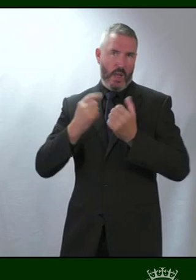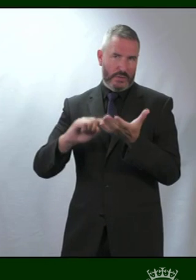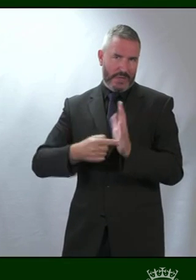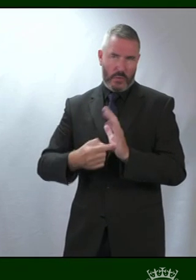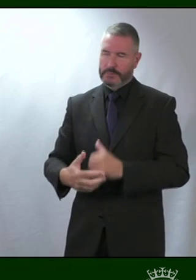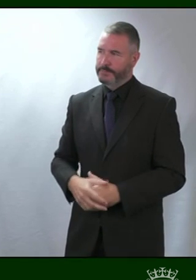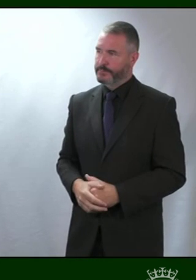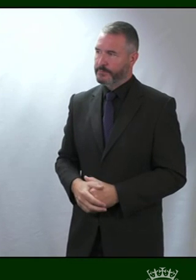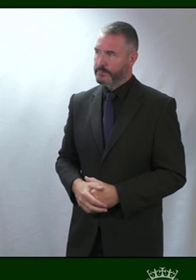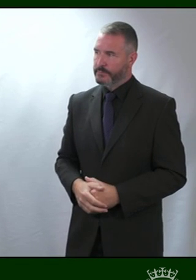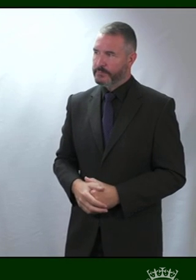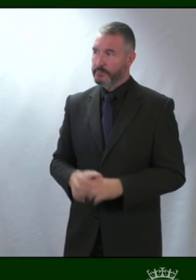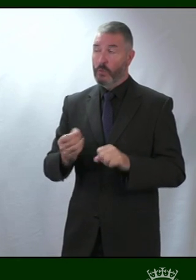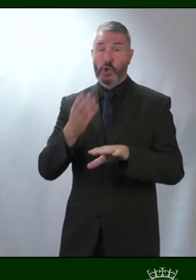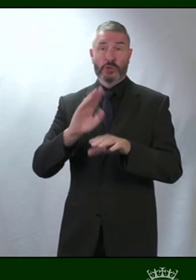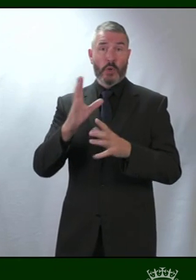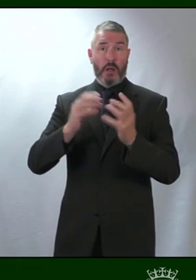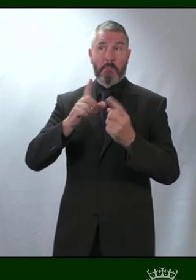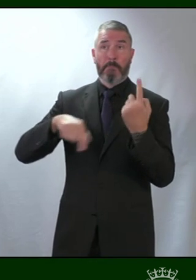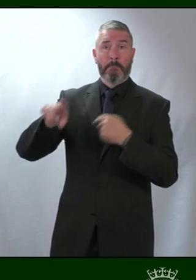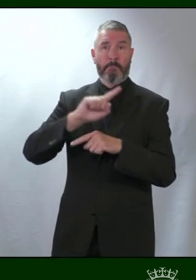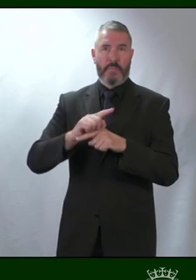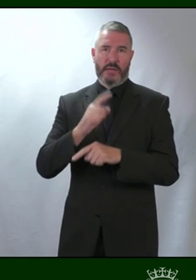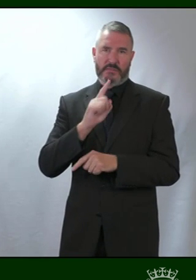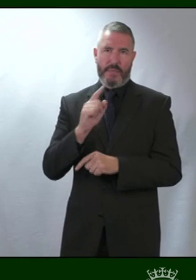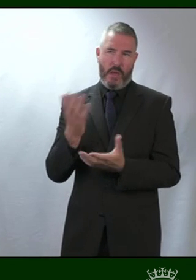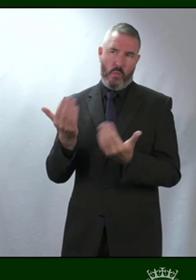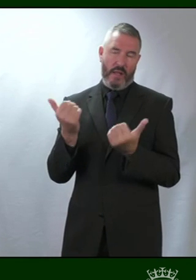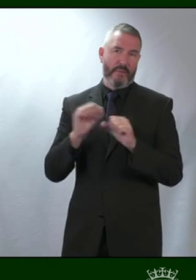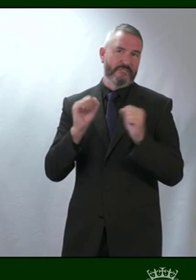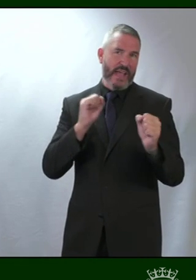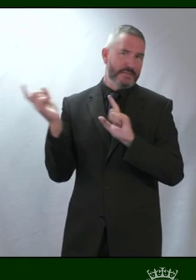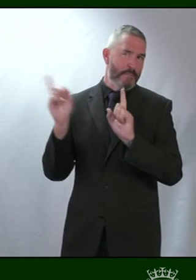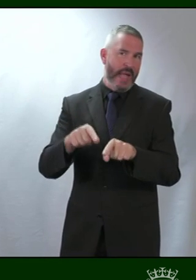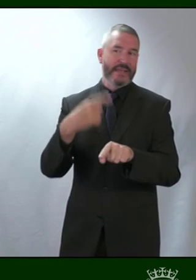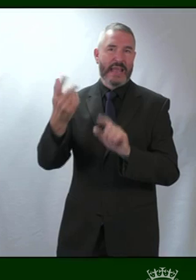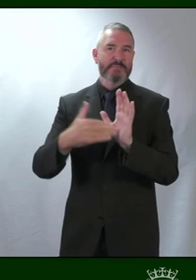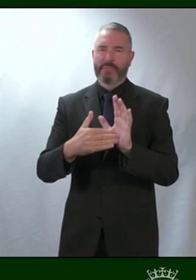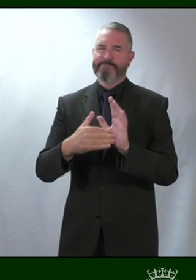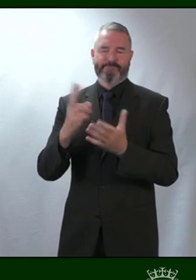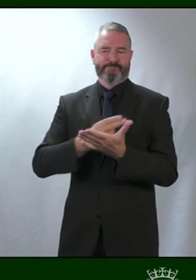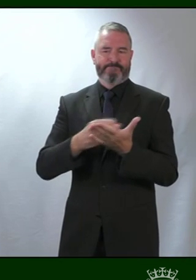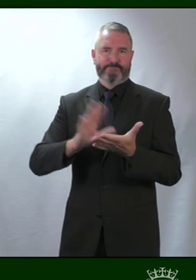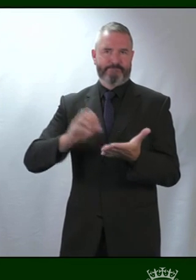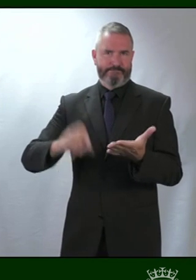Many sports clubs around the country have found that their hopes of welcoming fans back to stadiums next month have been dashed.